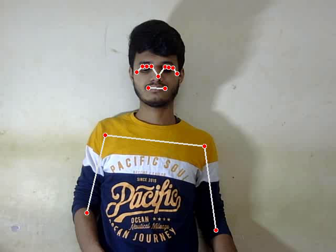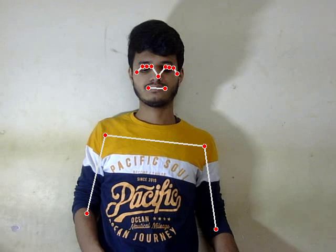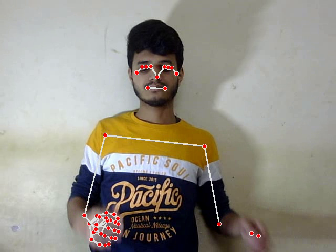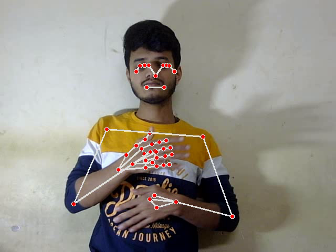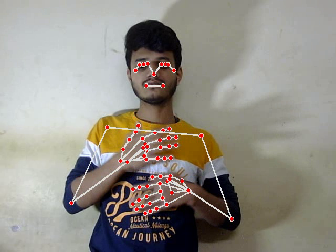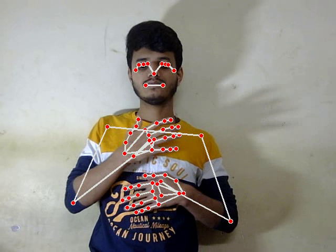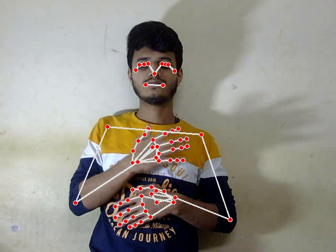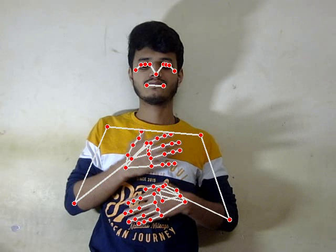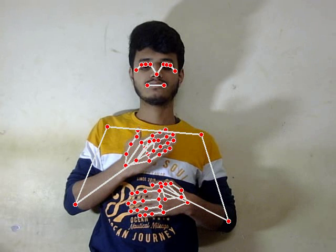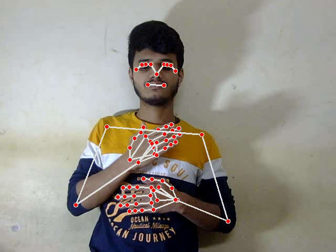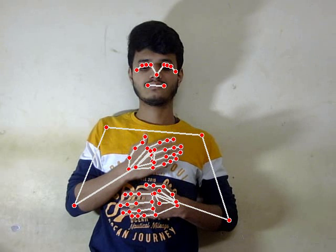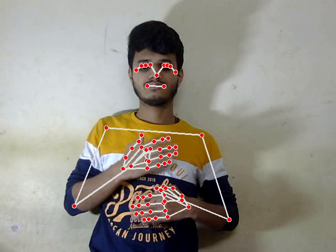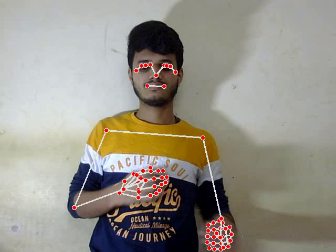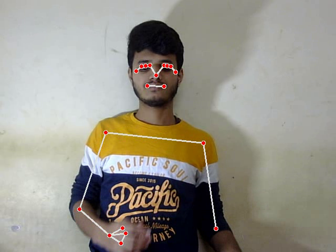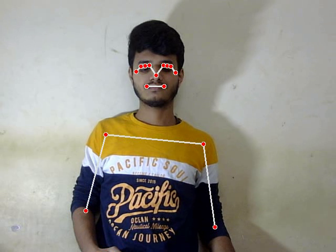happy